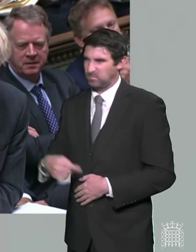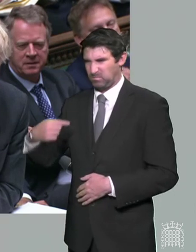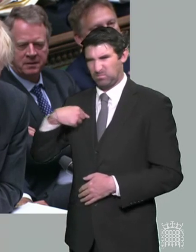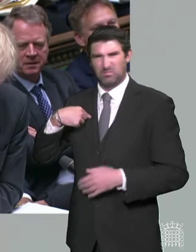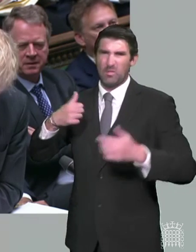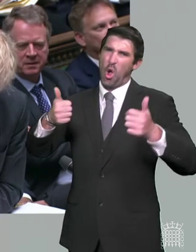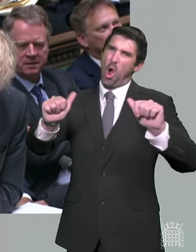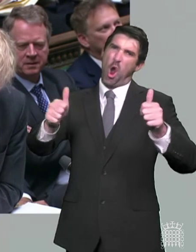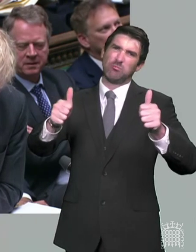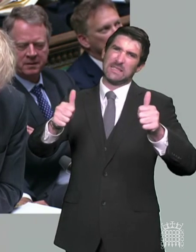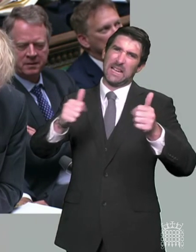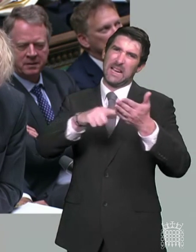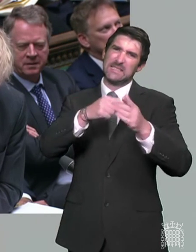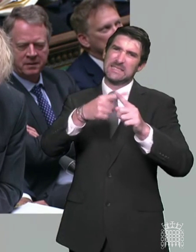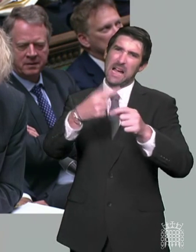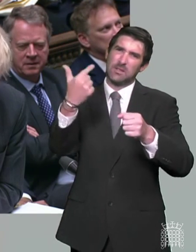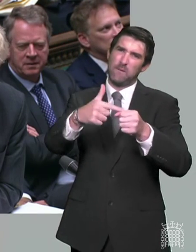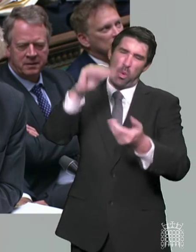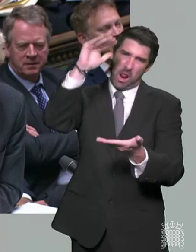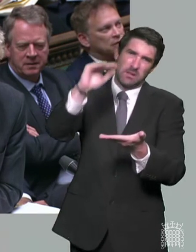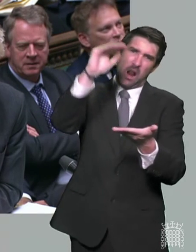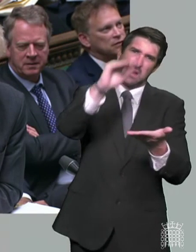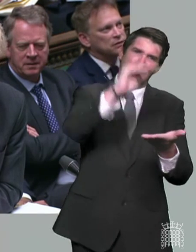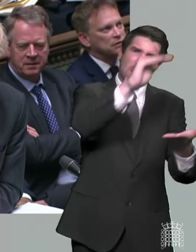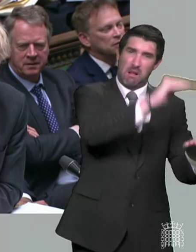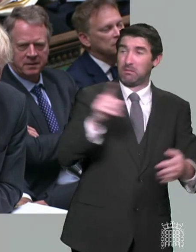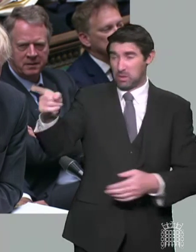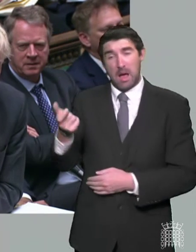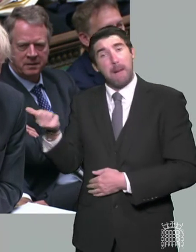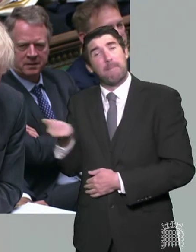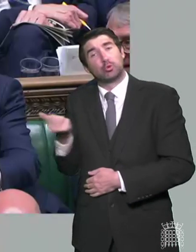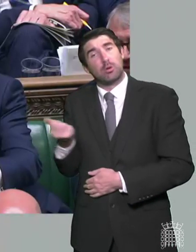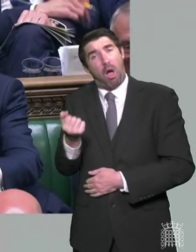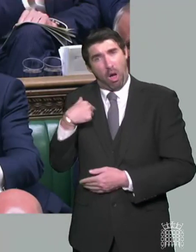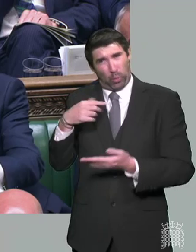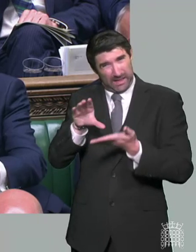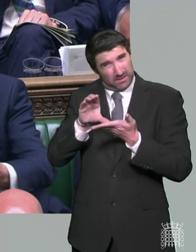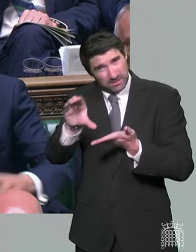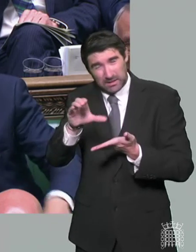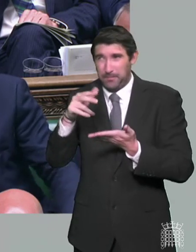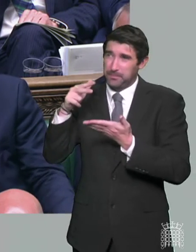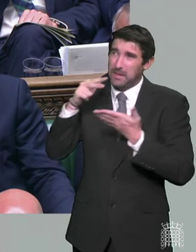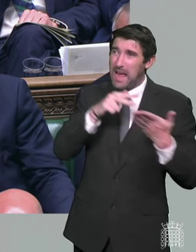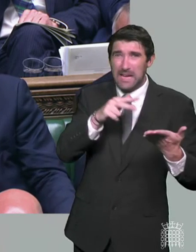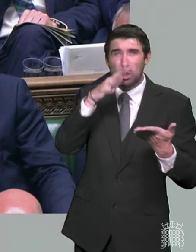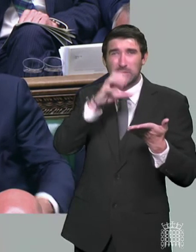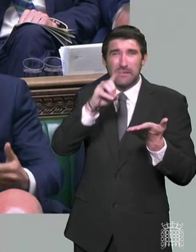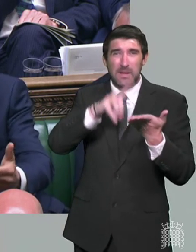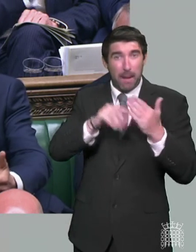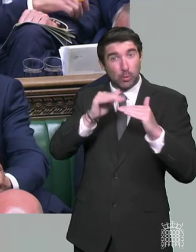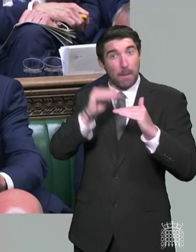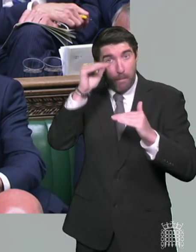The right honourable Gentleman talks about pensioners; we are giving £850 more to every pensioner across the country.